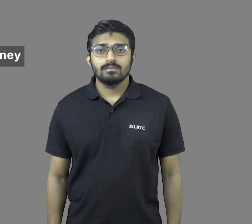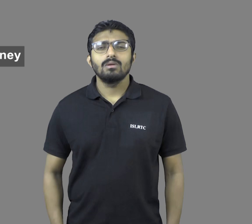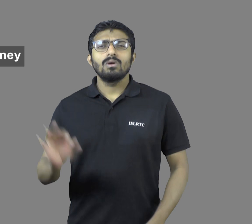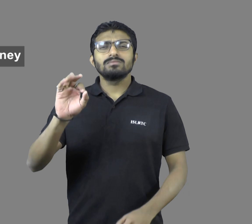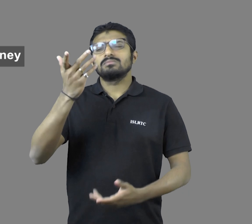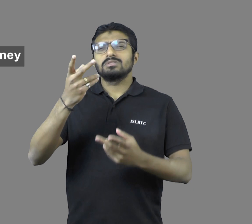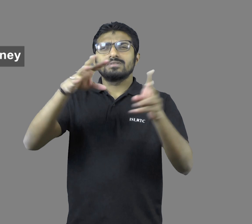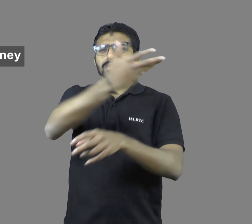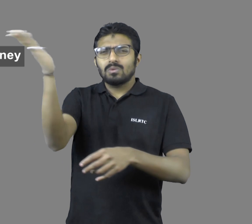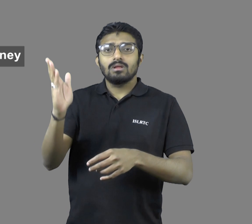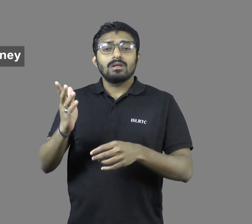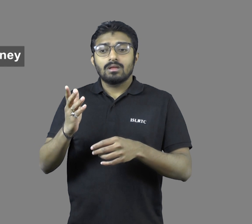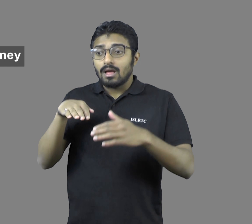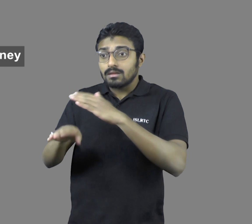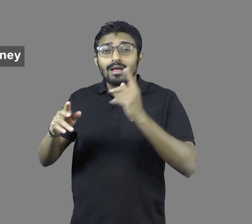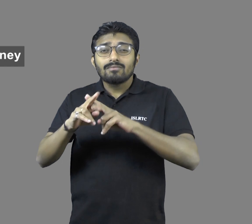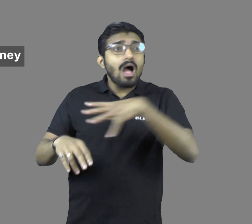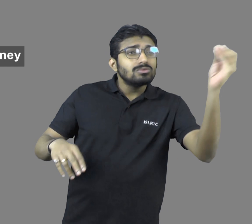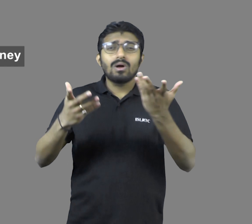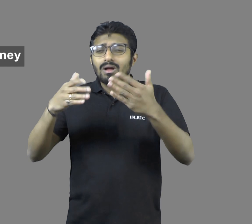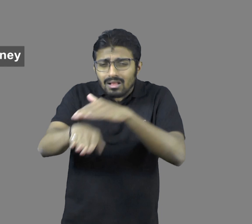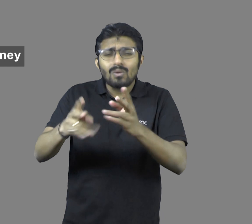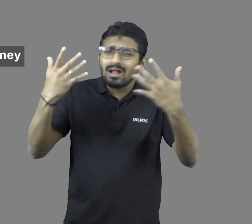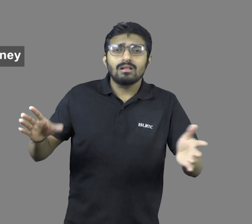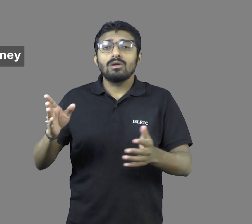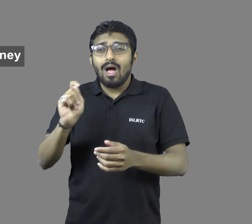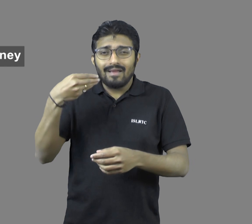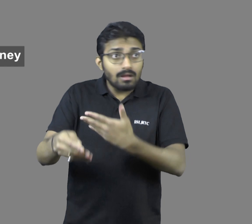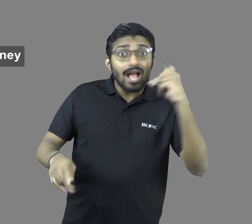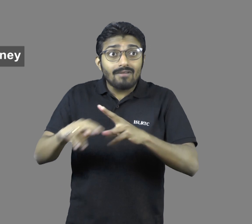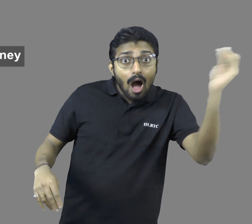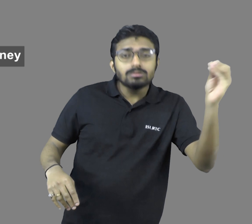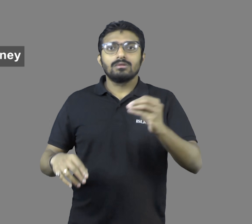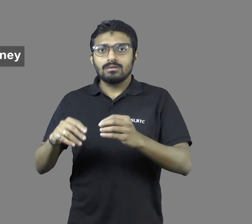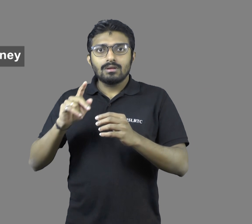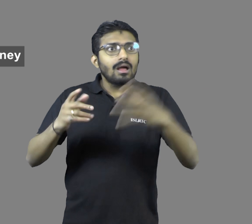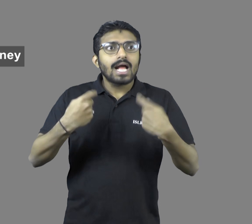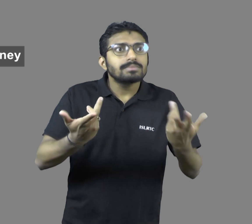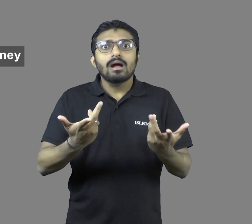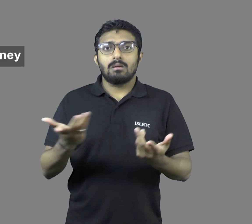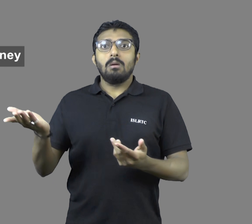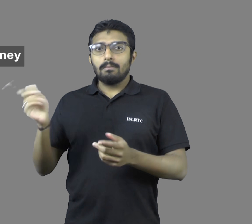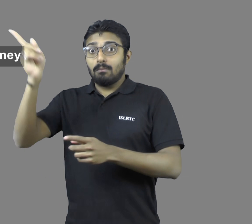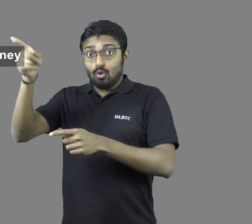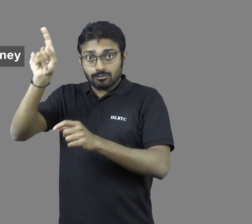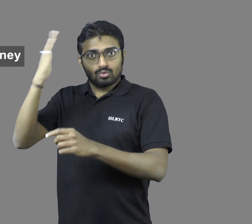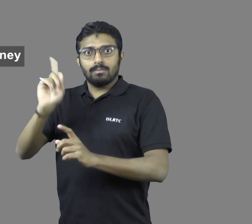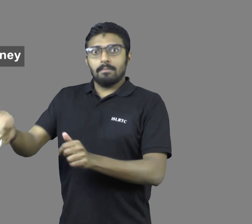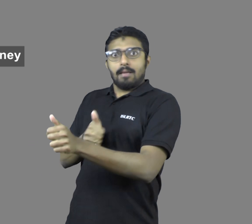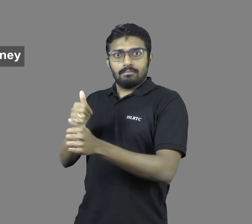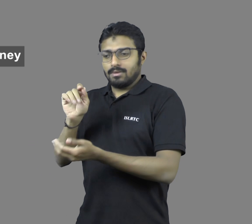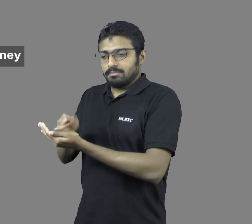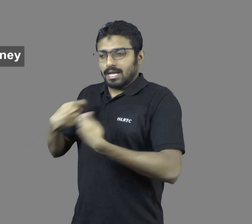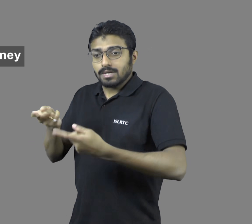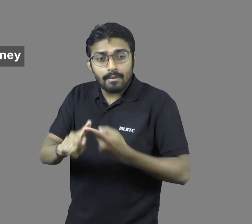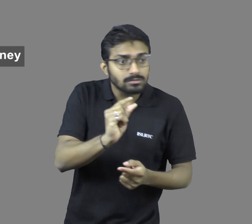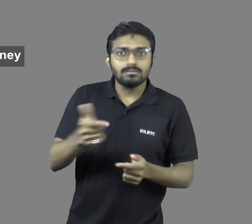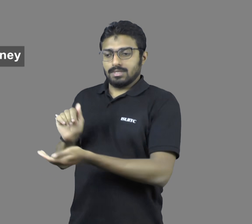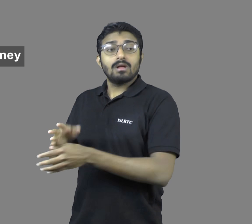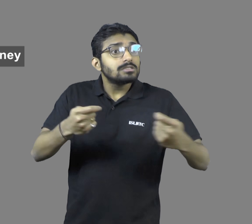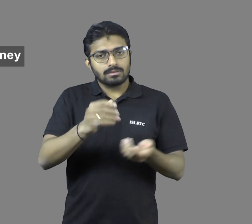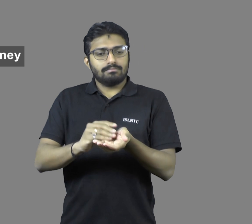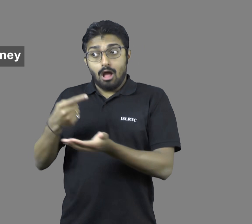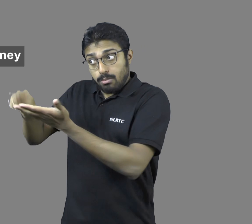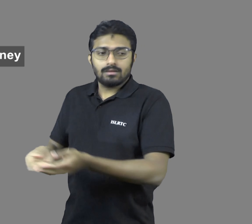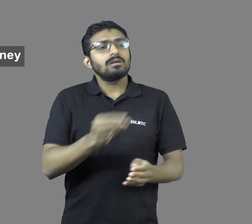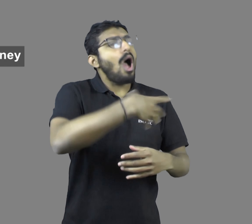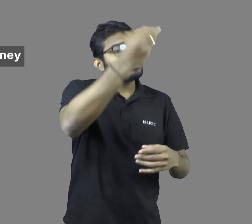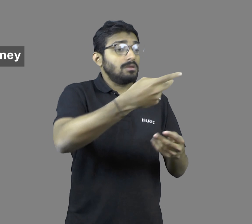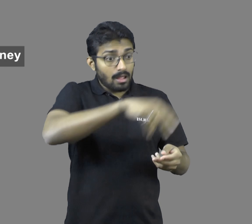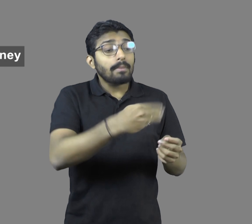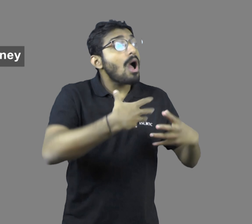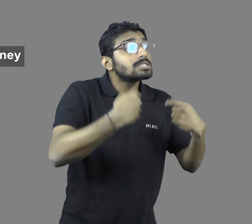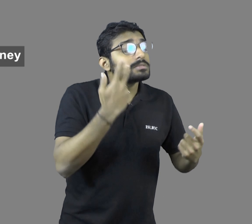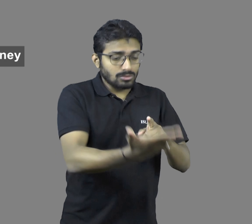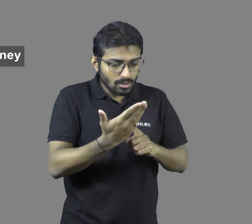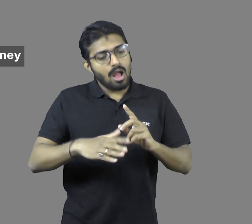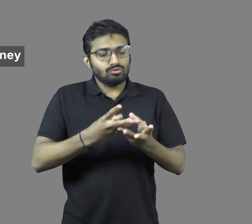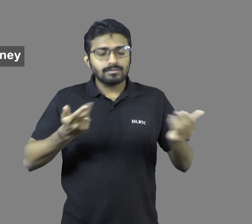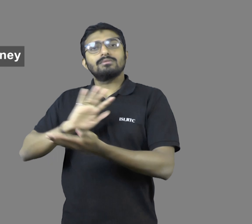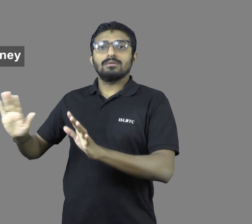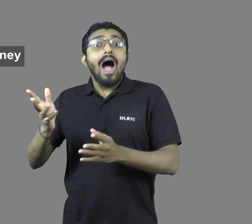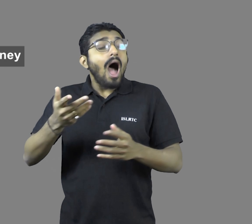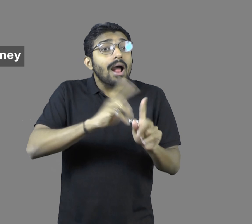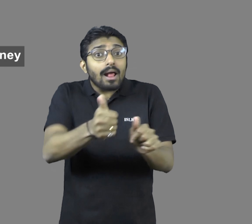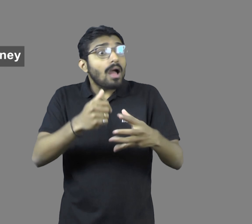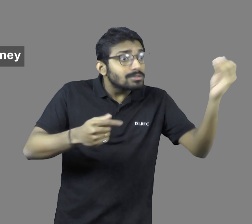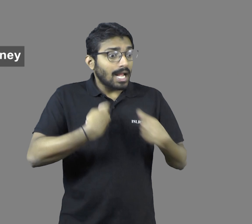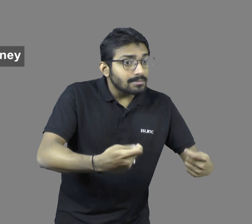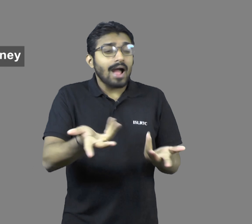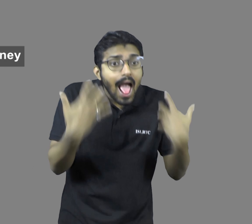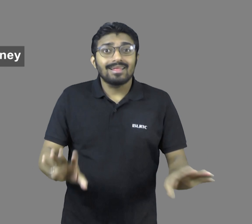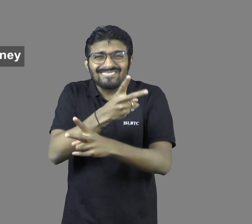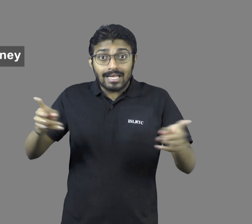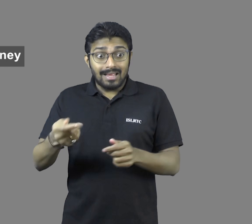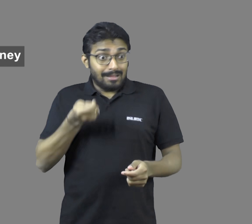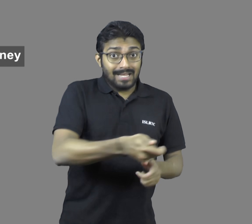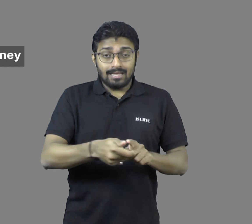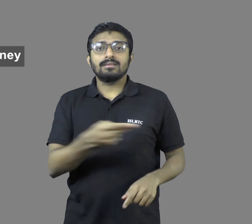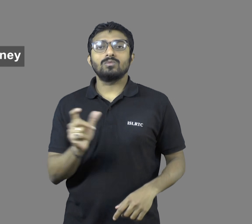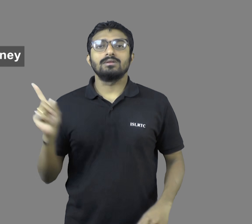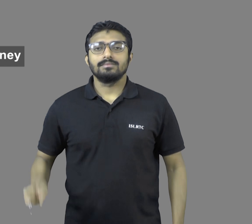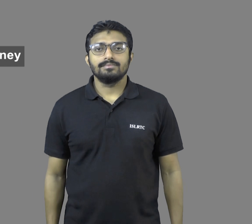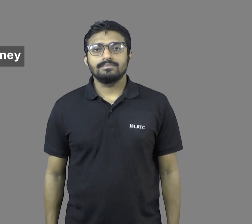Imprest Money